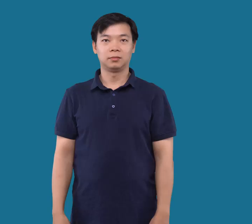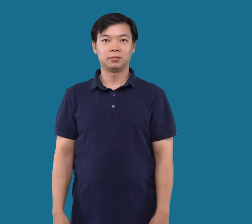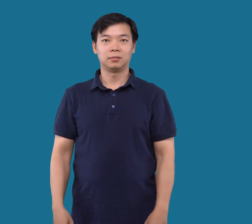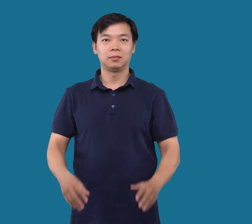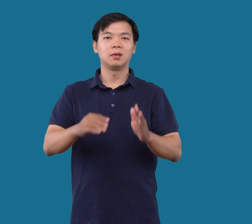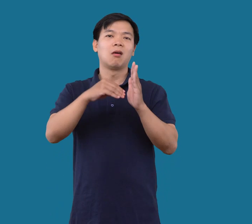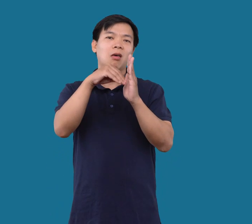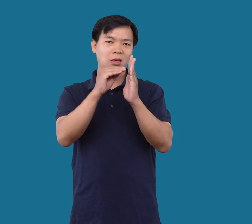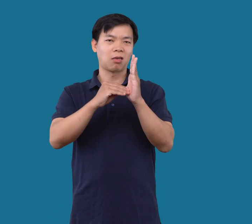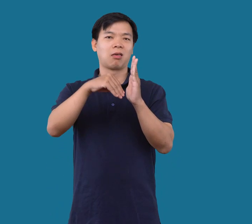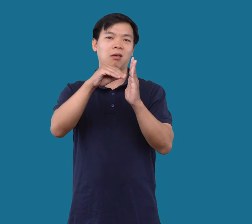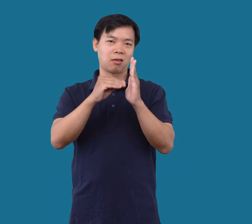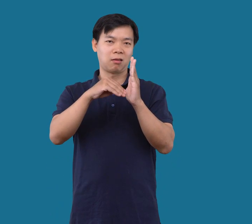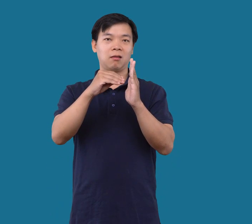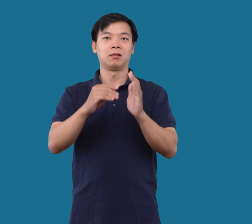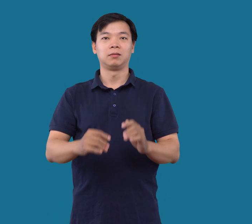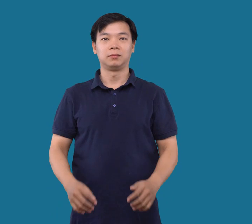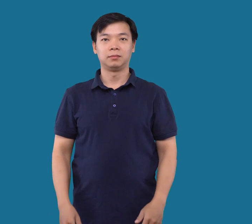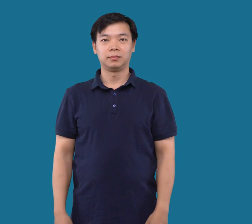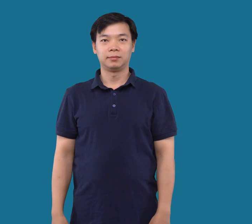chất dẻo